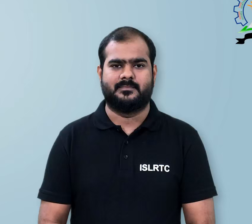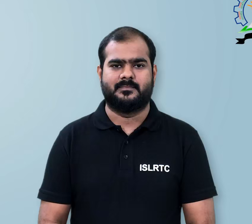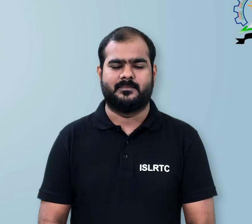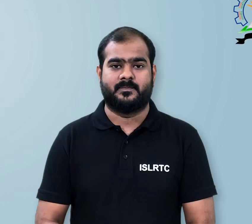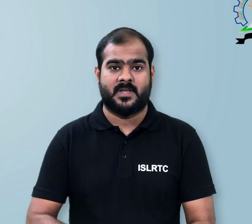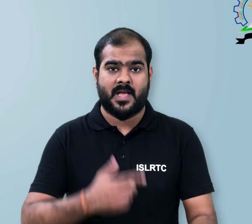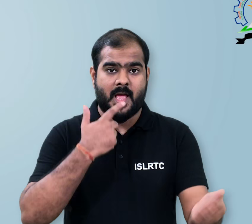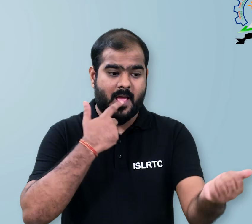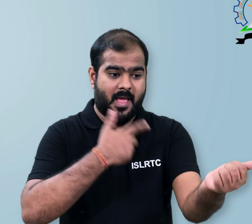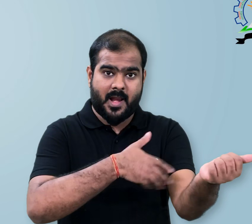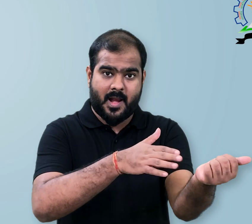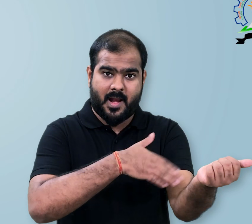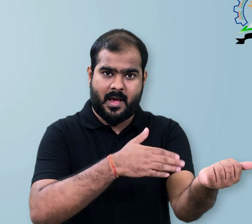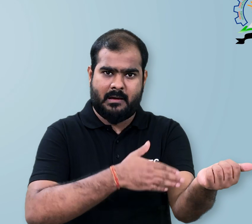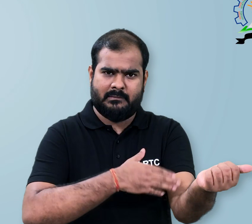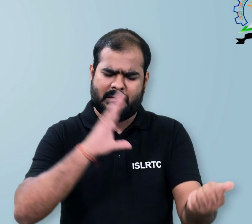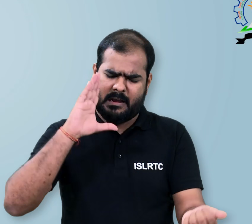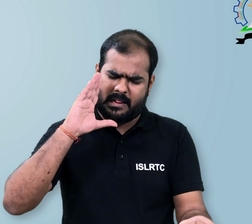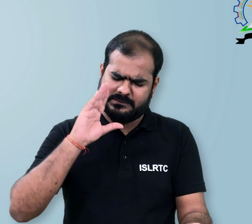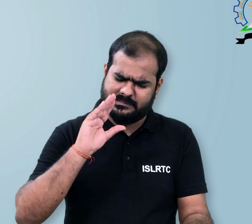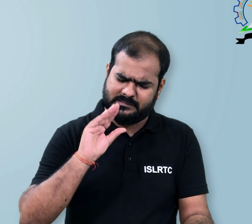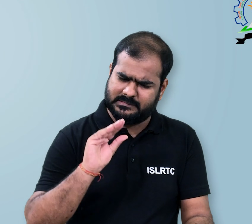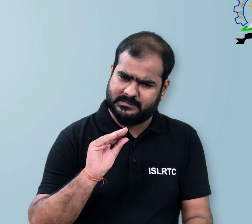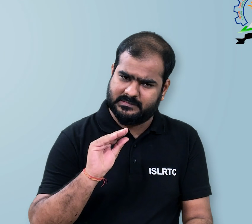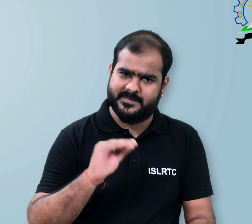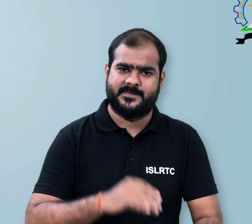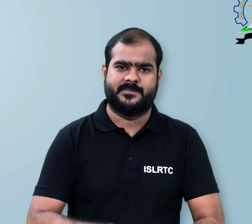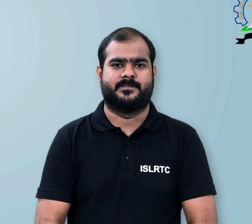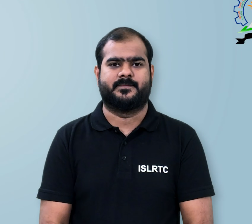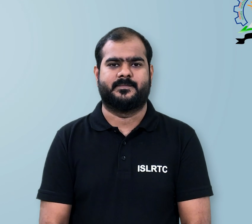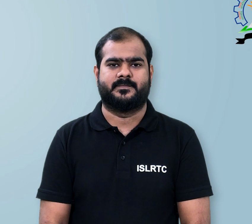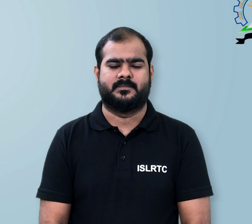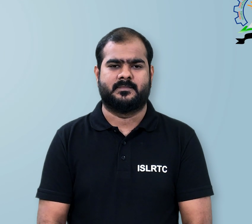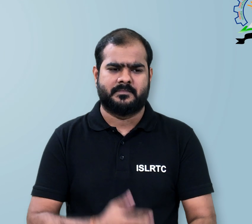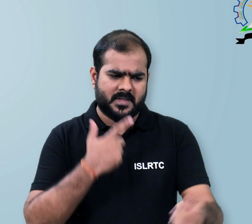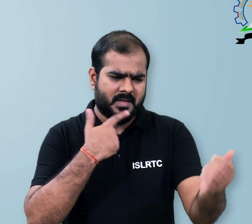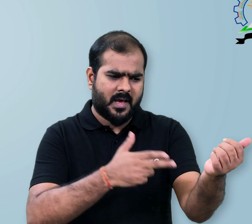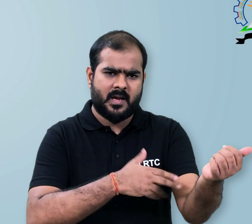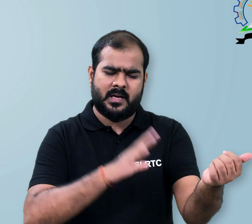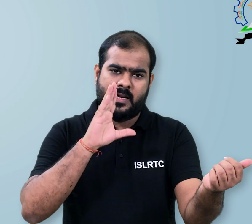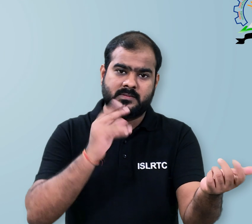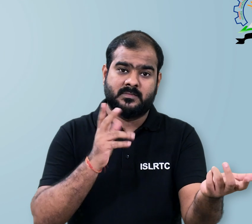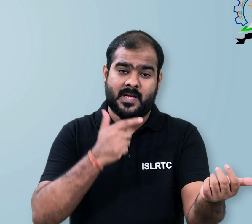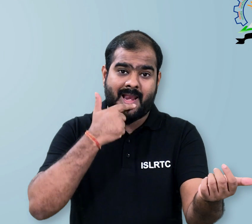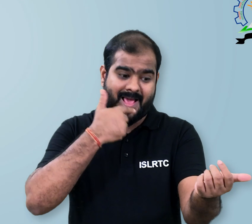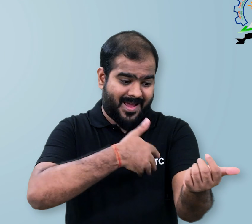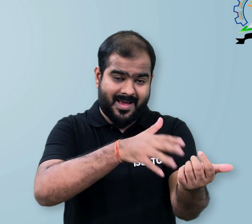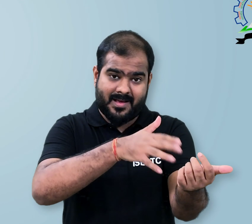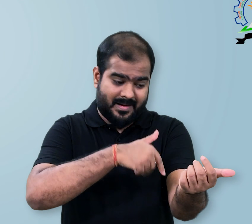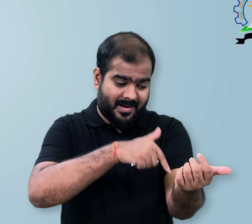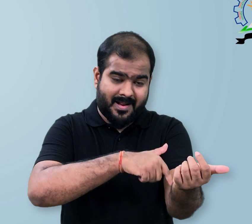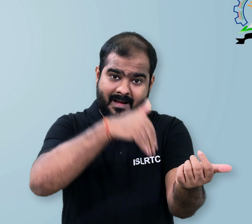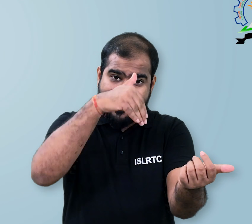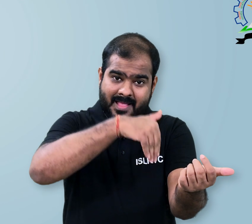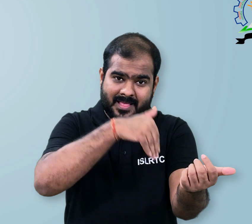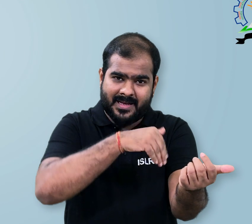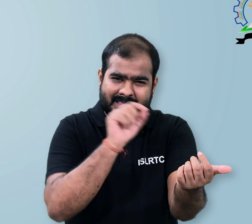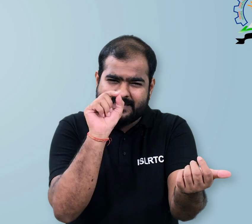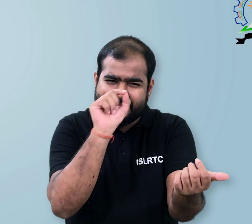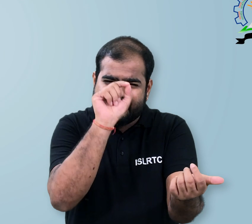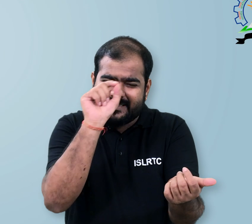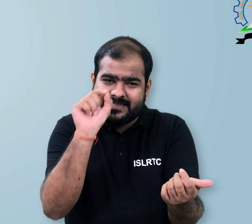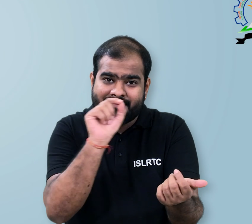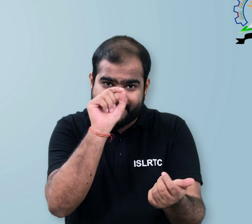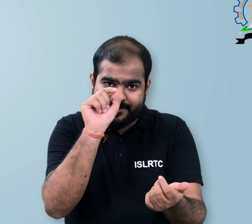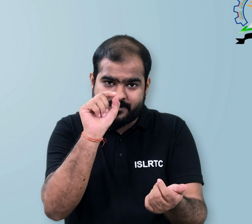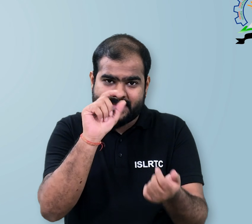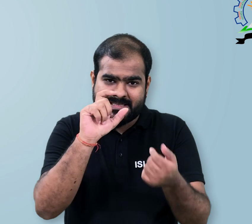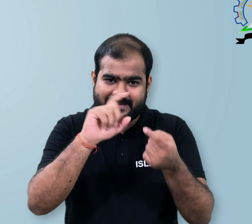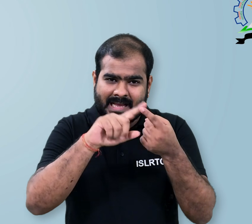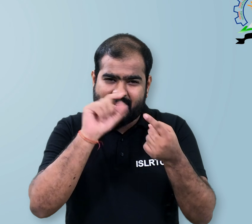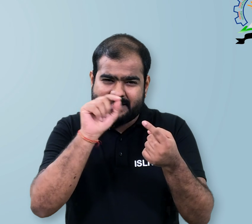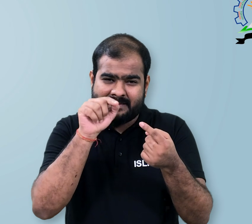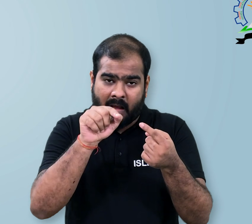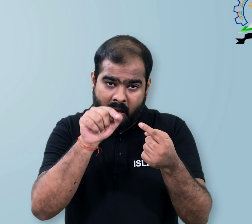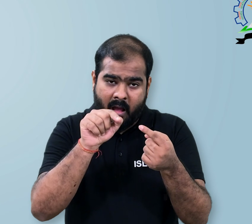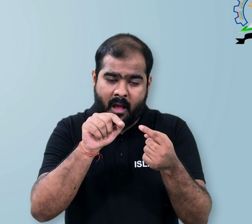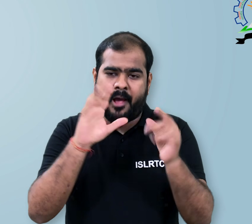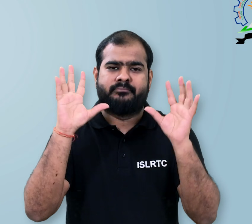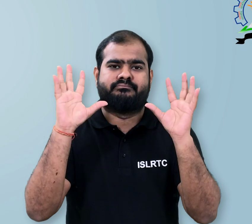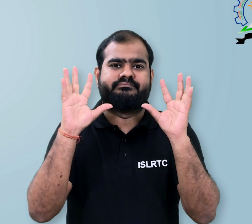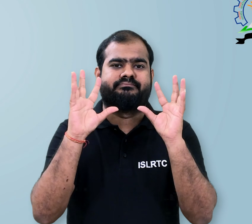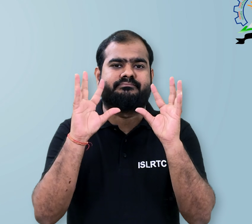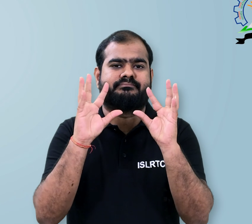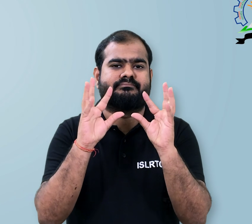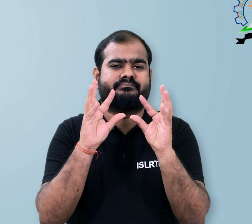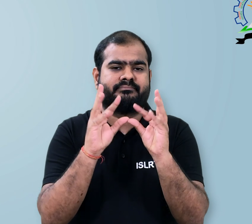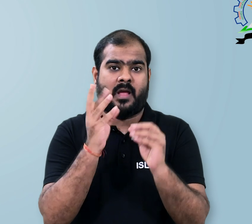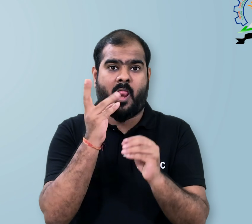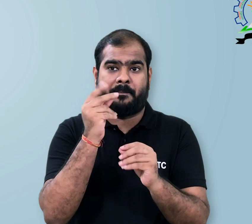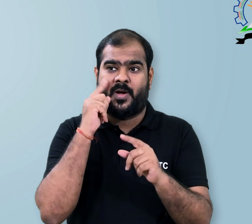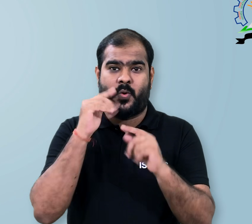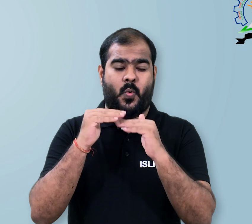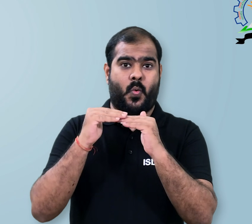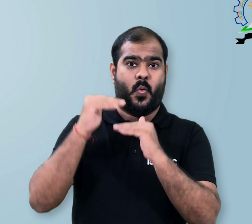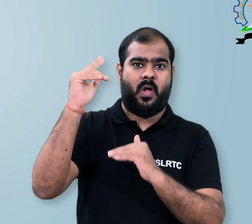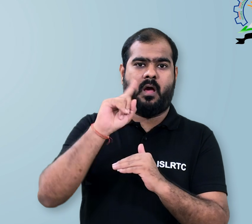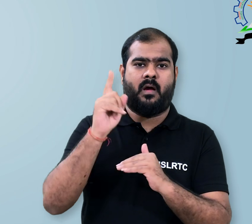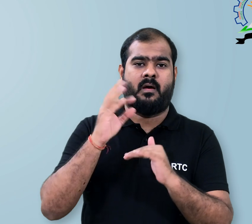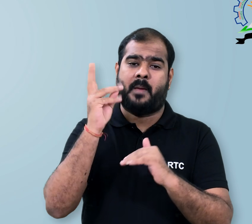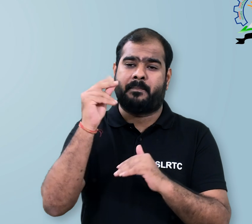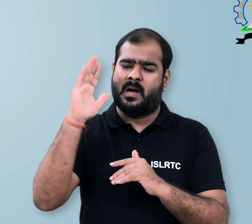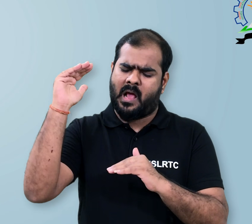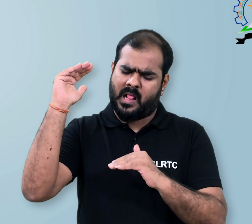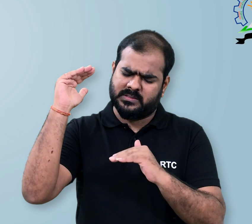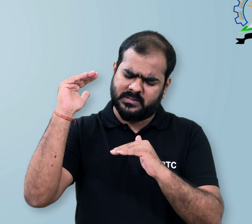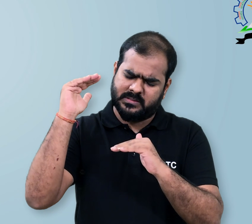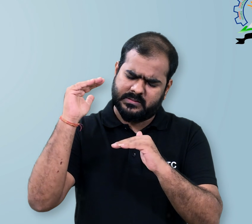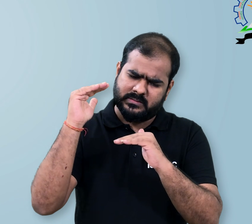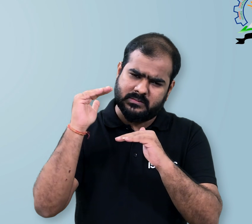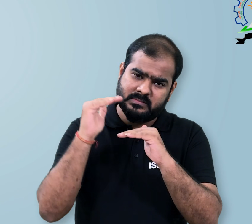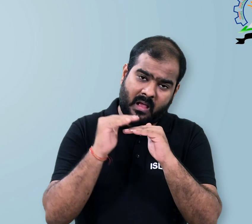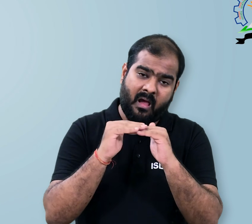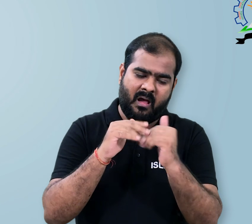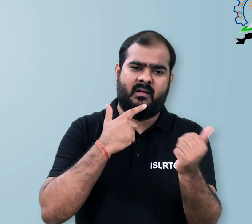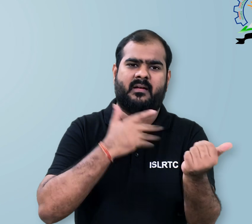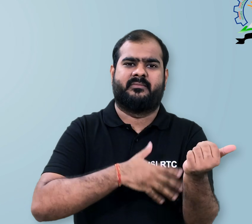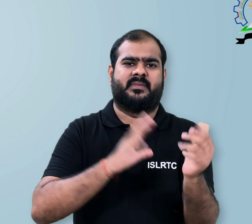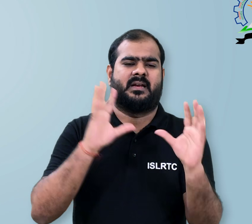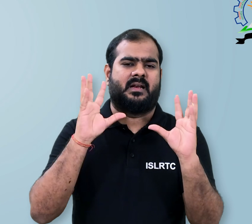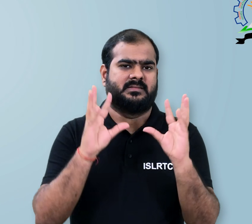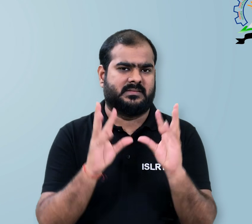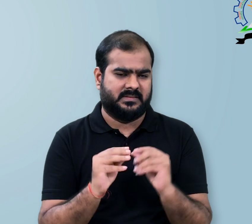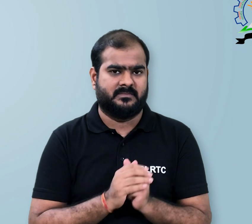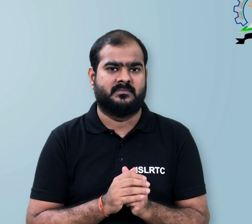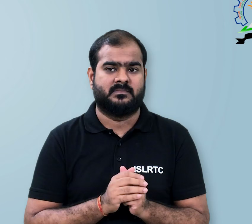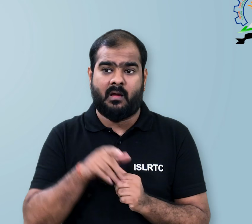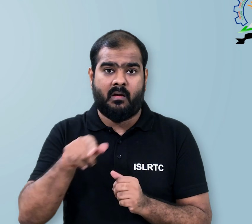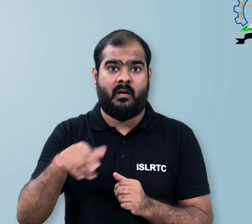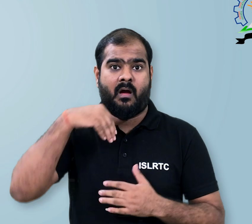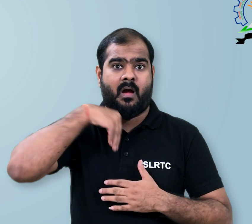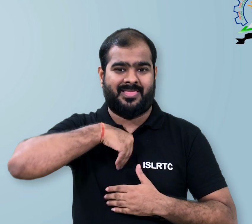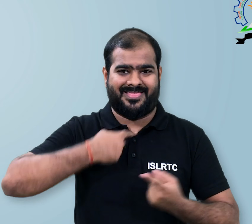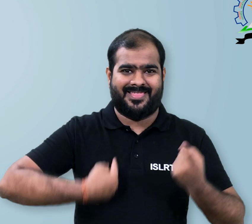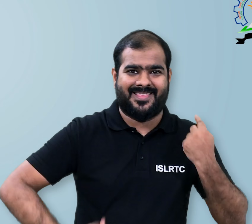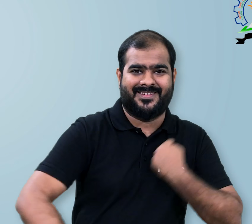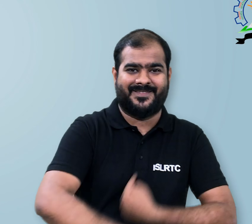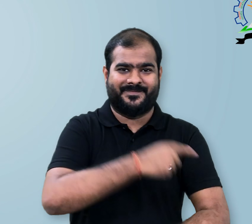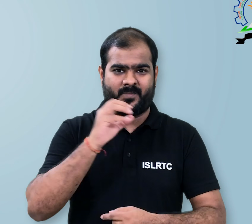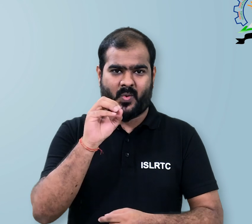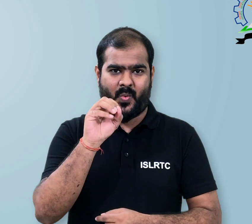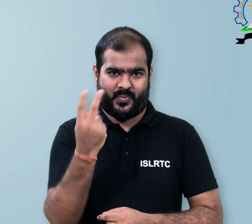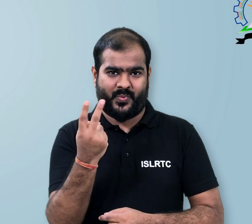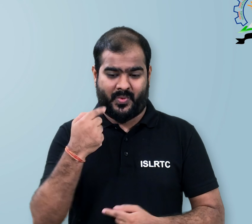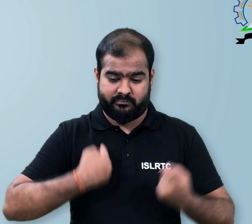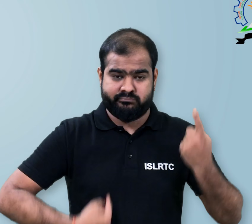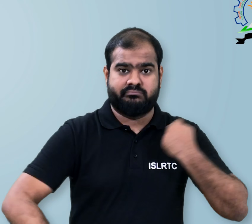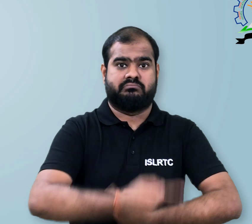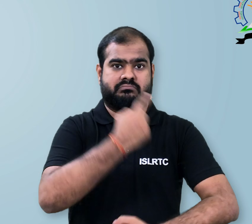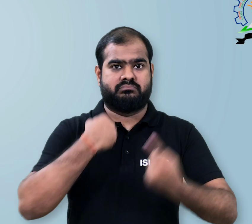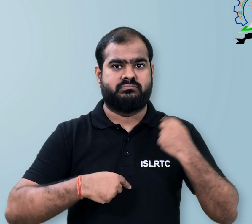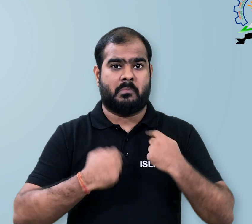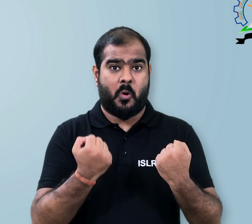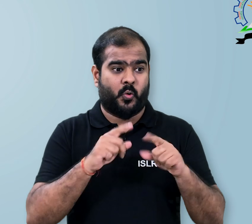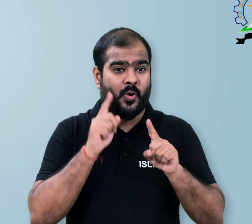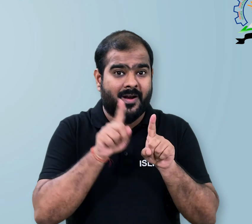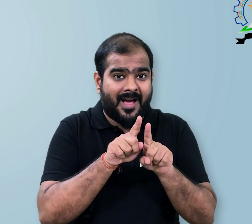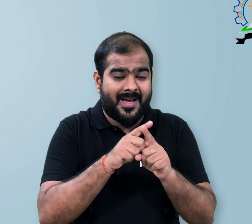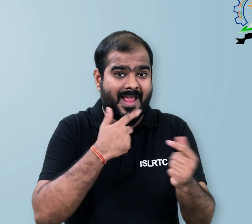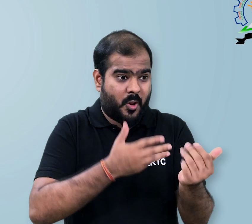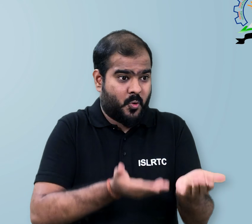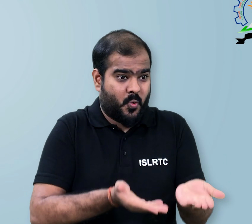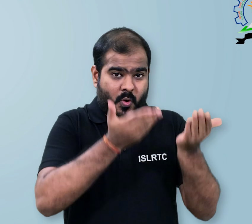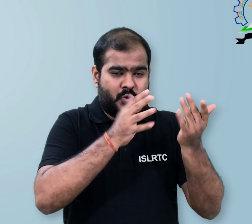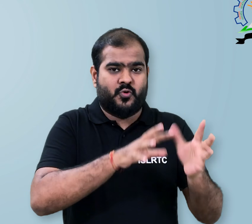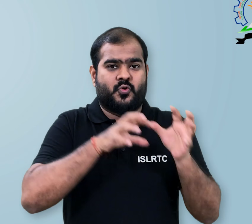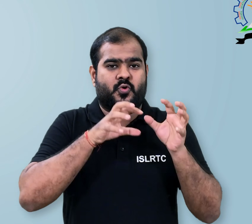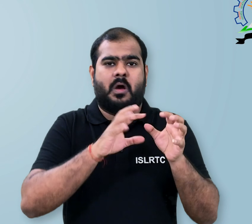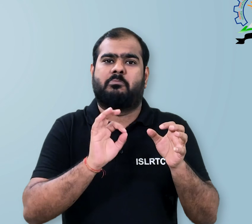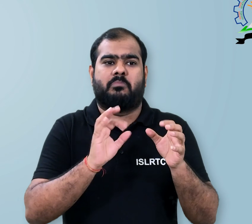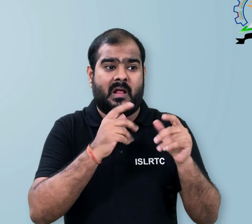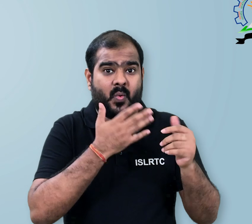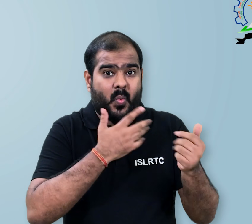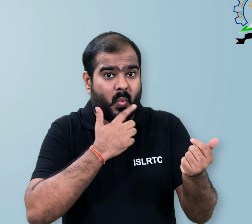Anaemia Anaemia is a medical condition characterized by a deficiency in the number or quality of red blood cells or in their hemoglobin content.